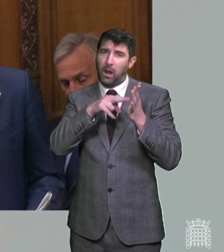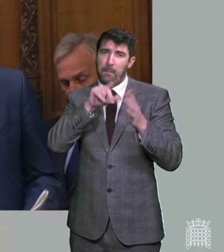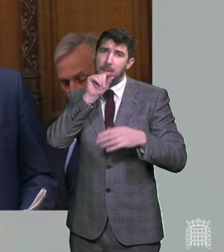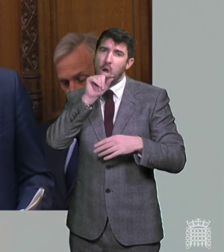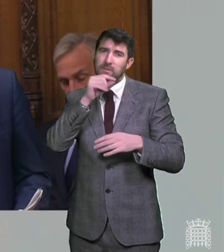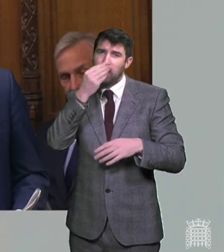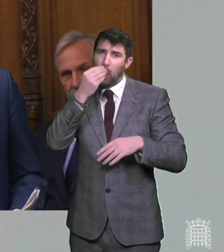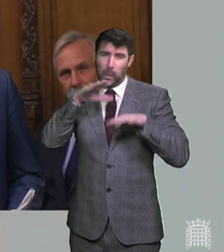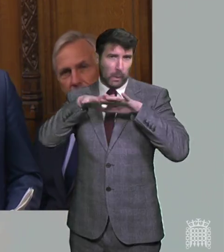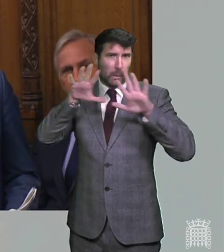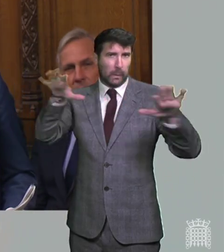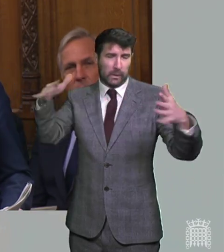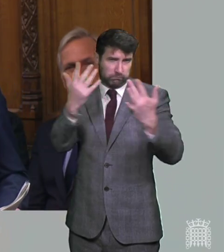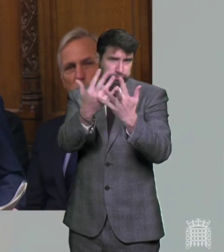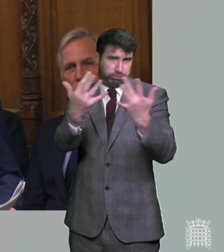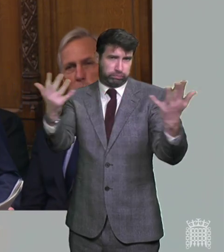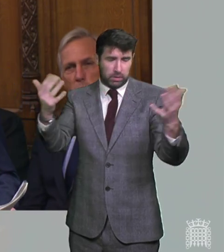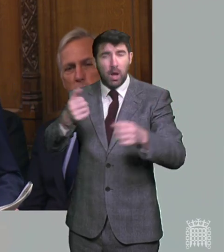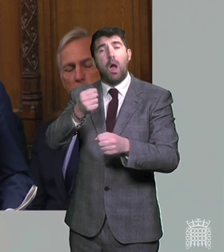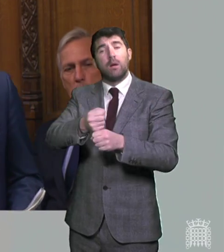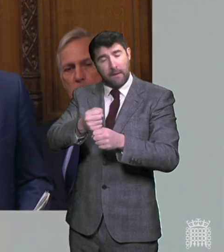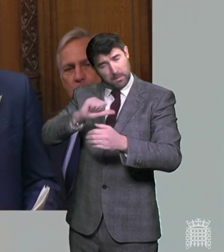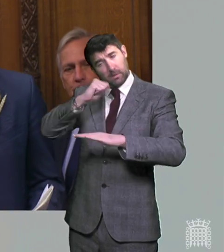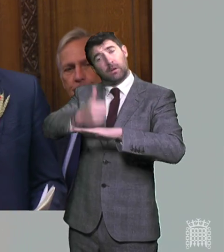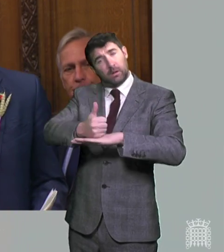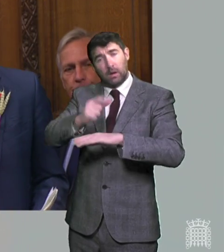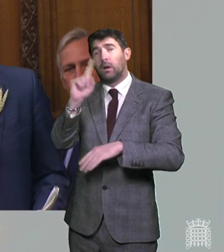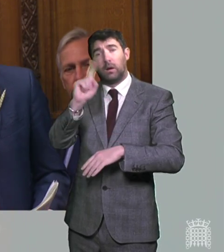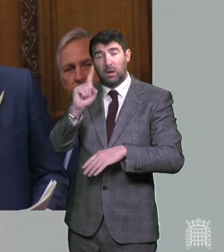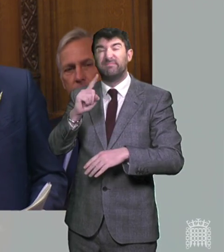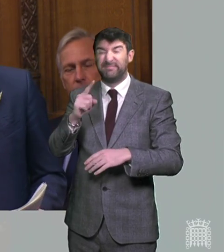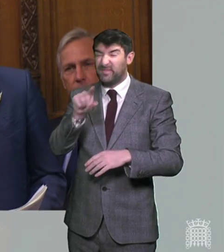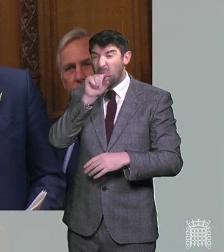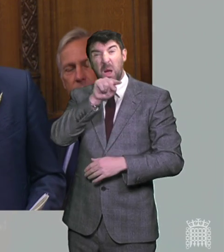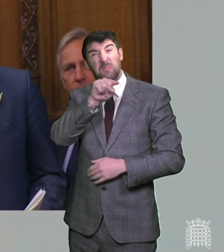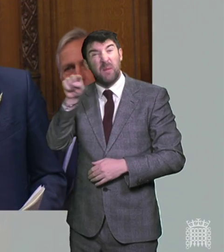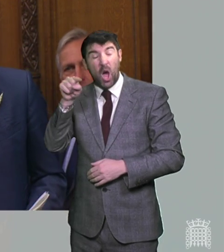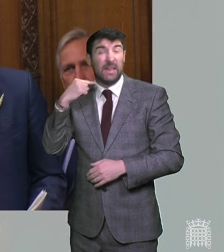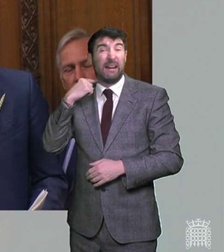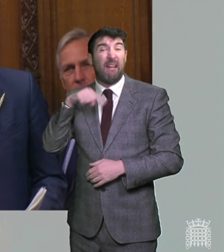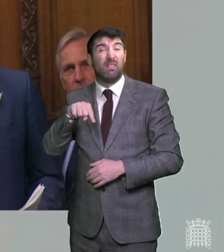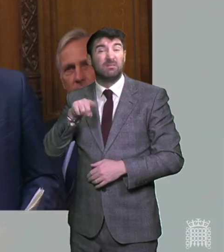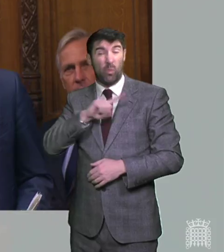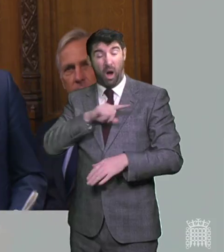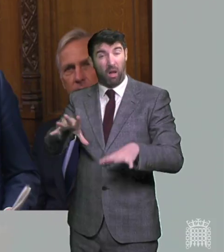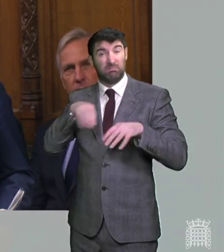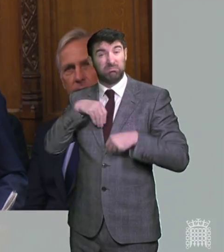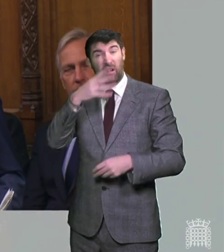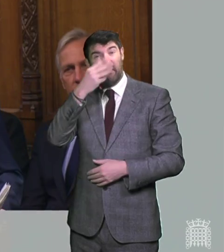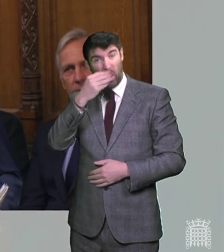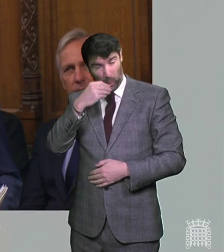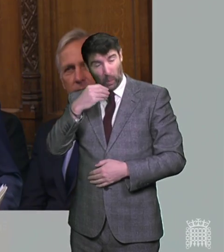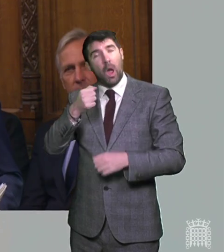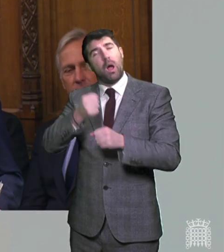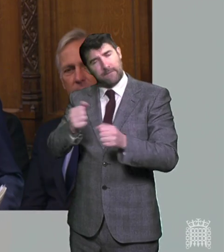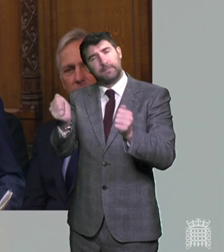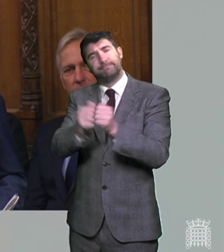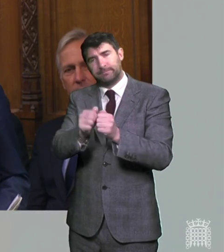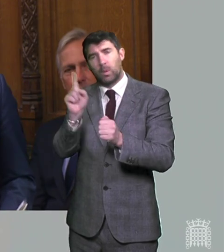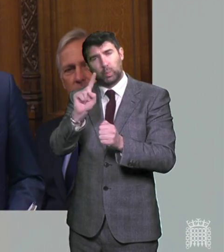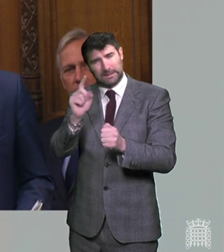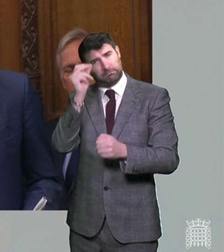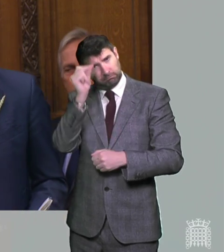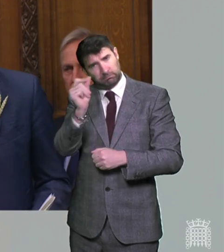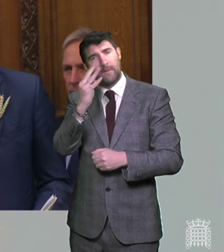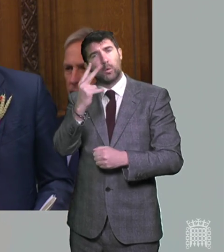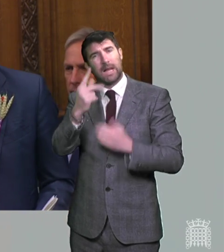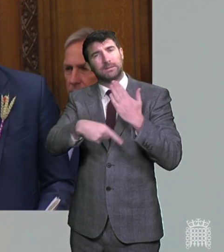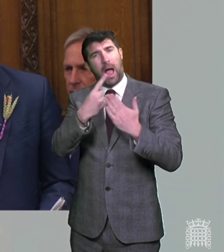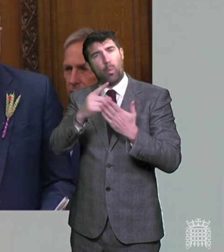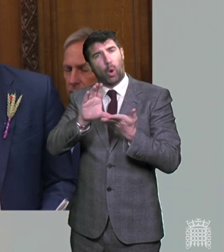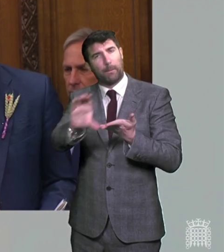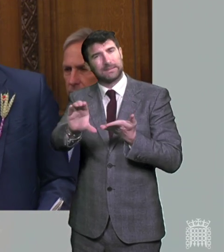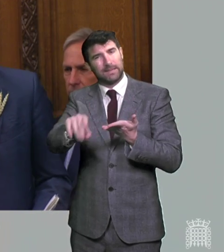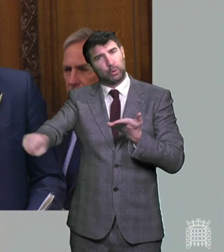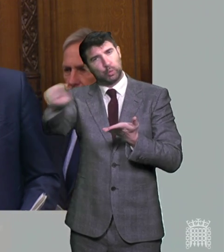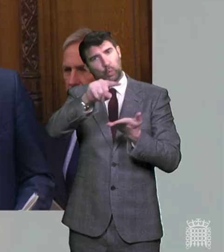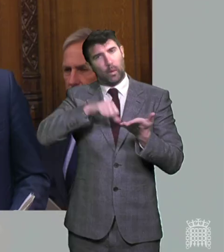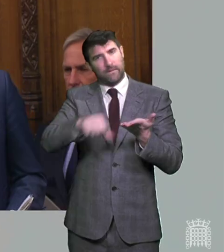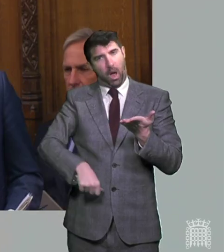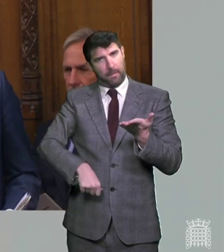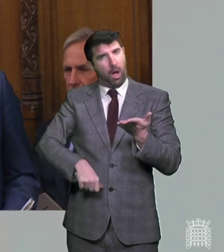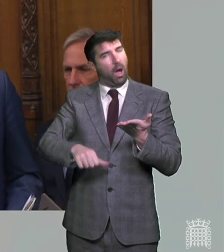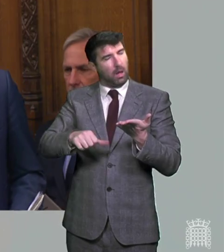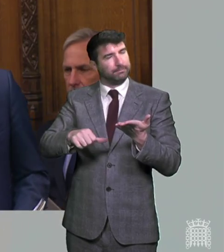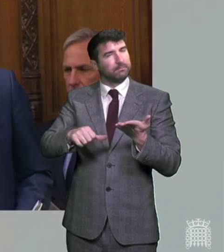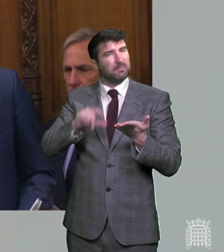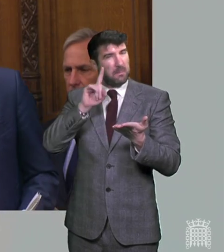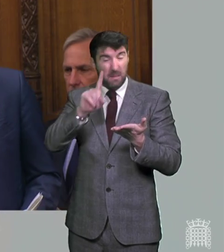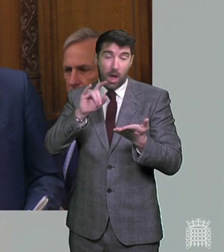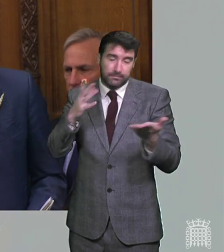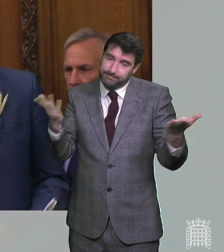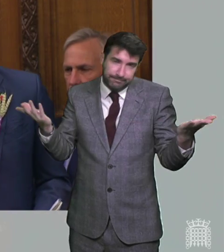The Government have acted quickly to bring forward compensation for live birds culled to 48 hours after confirmation of disease, but even that short delay is causing significant losses to farmers in Broadland as the disease wreaks havoc on flocks.